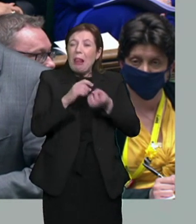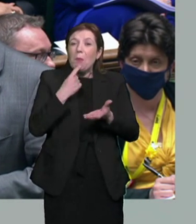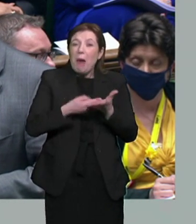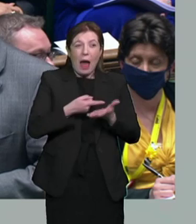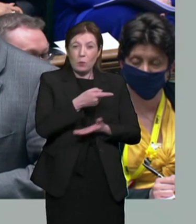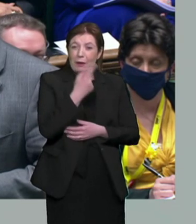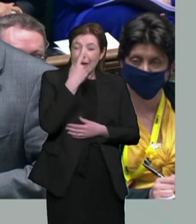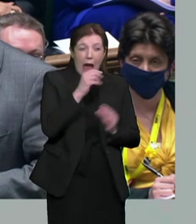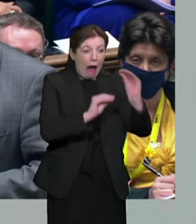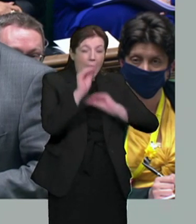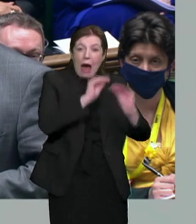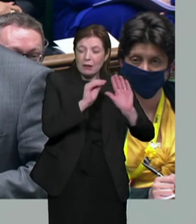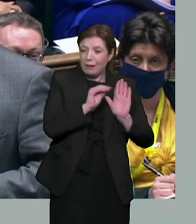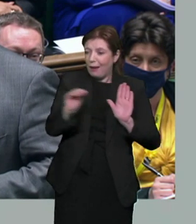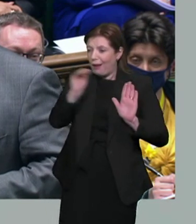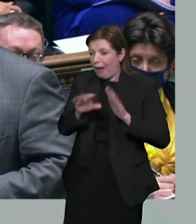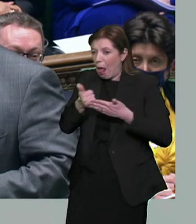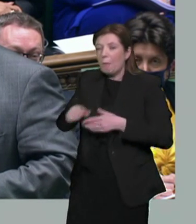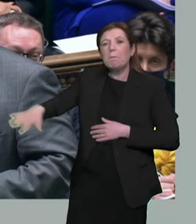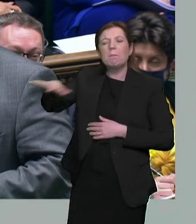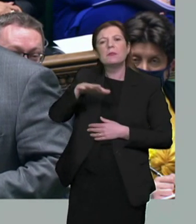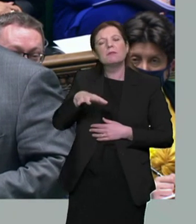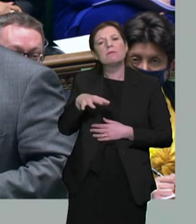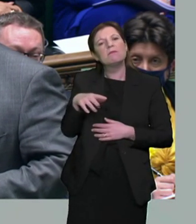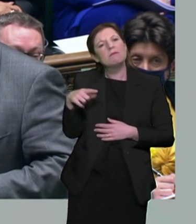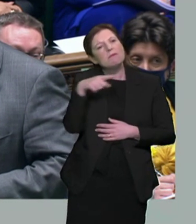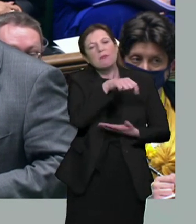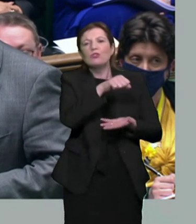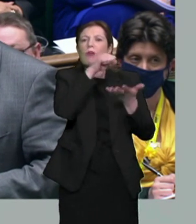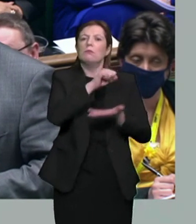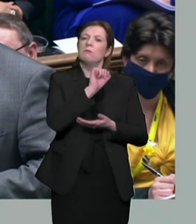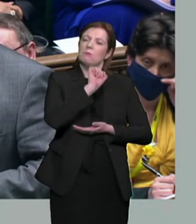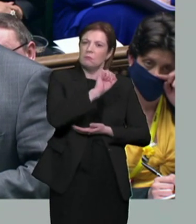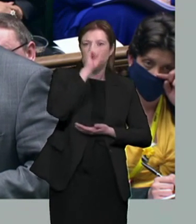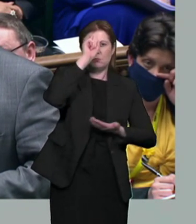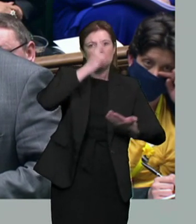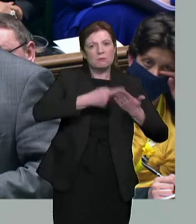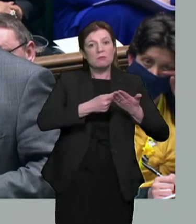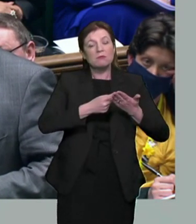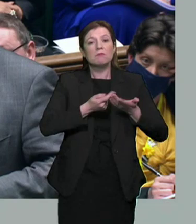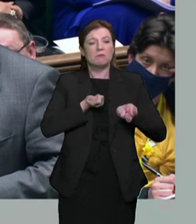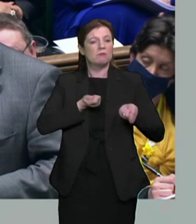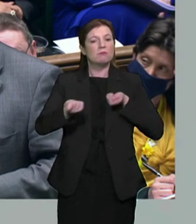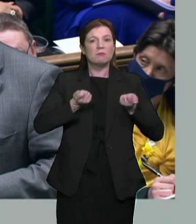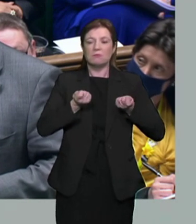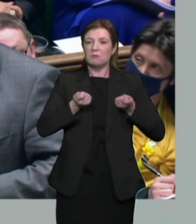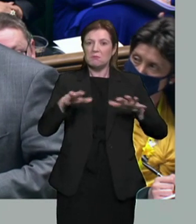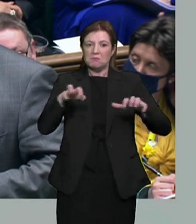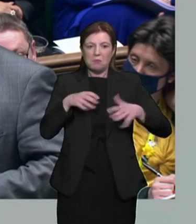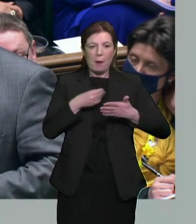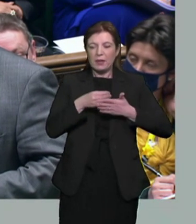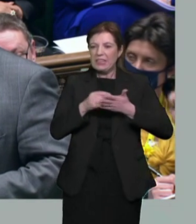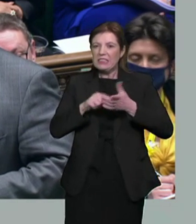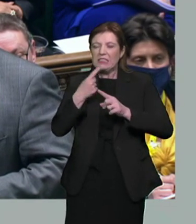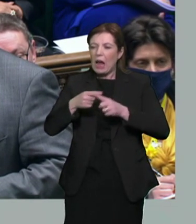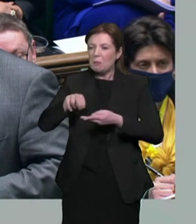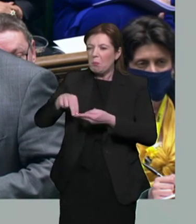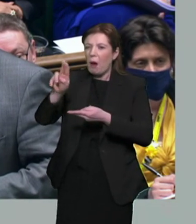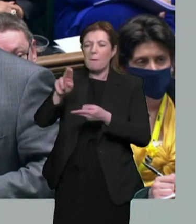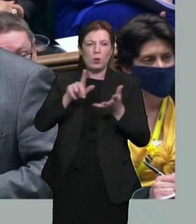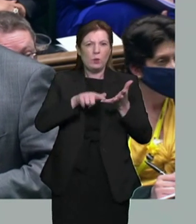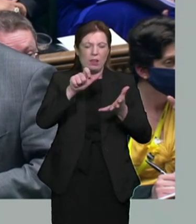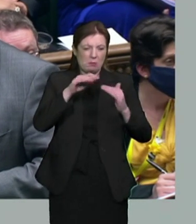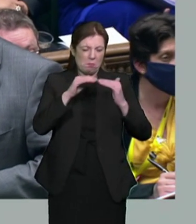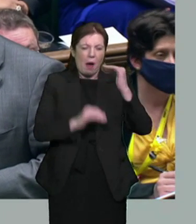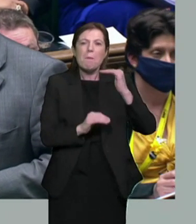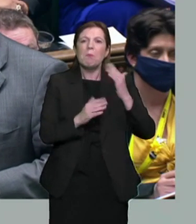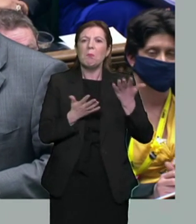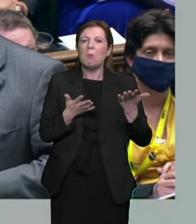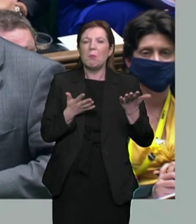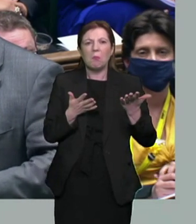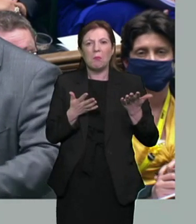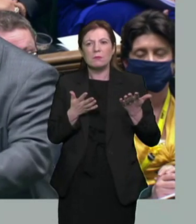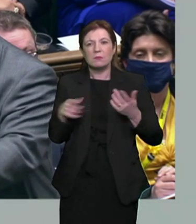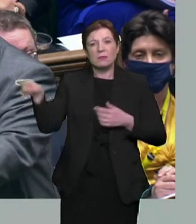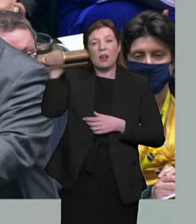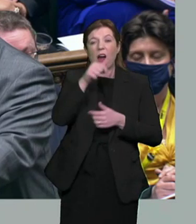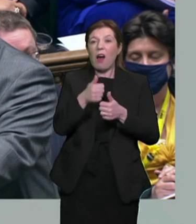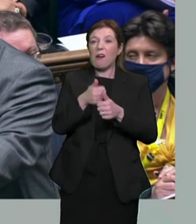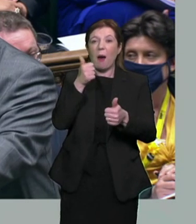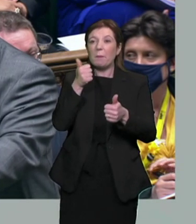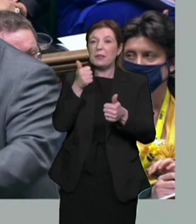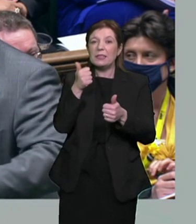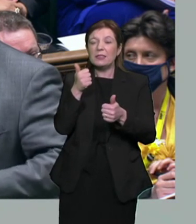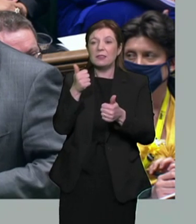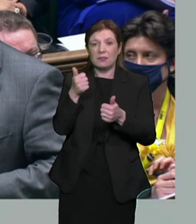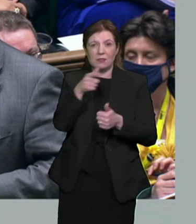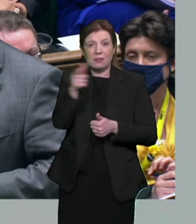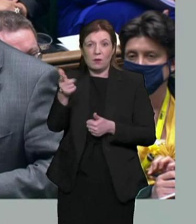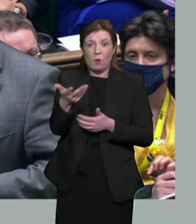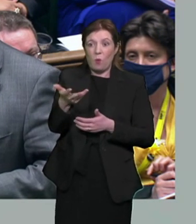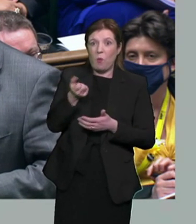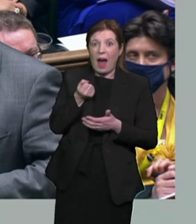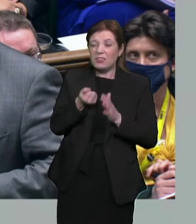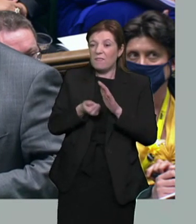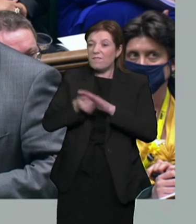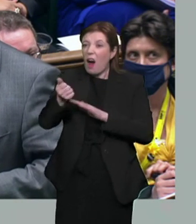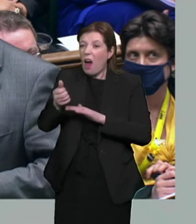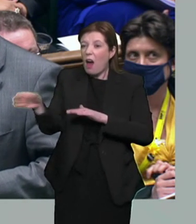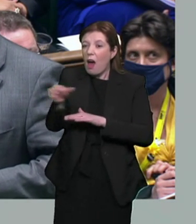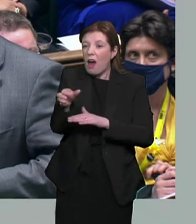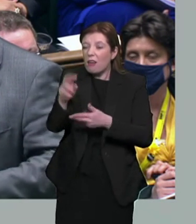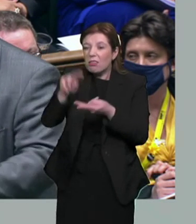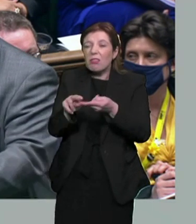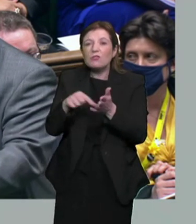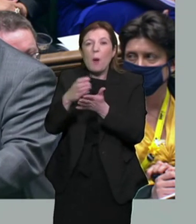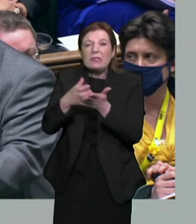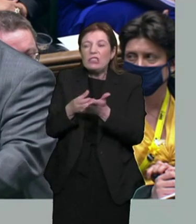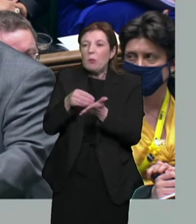But instead this Chancellor is making a political choice: the choice to push people further into hardship by hiking taxes, cutting universal credit, and giving companies free rein to slash workers’ pay through fire and rehire.